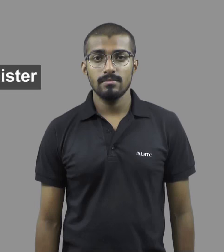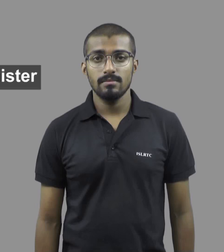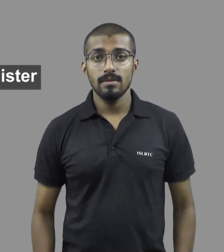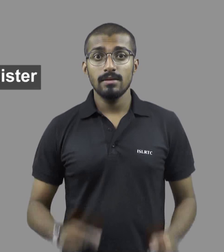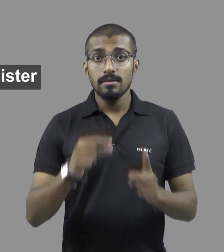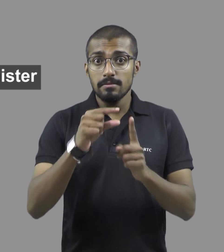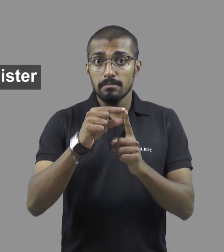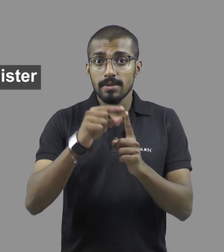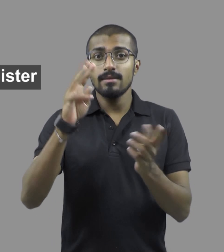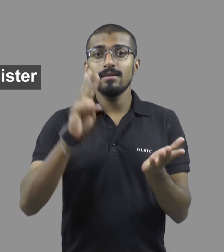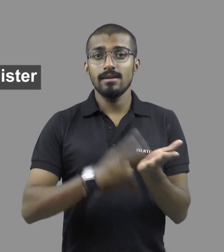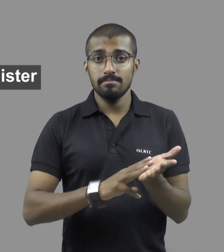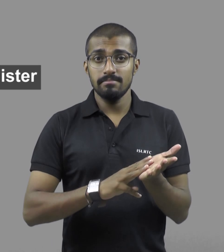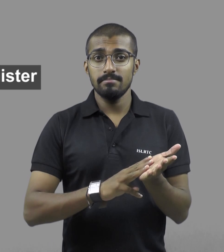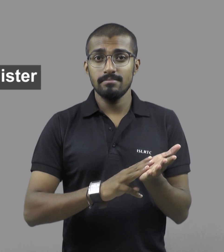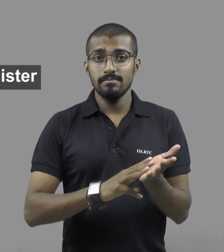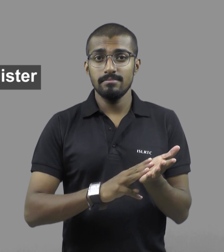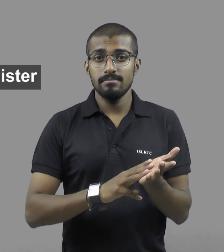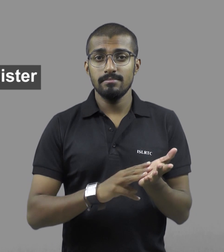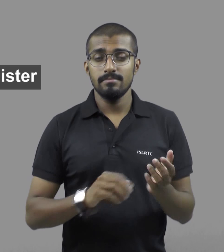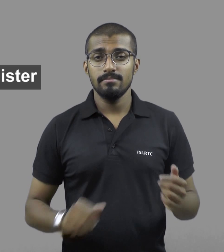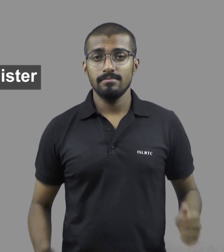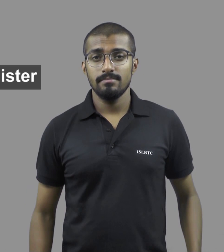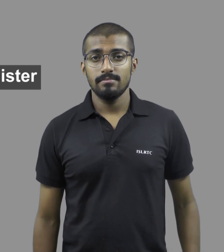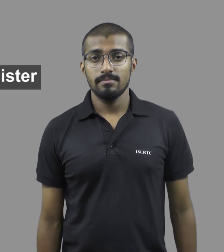Prime Minister